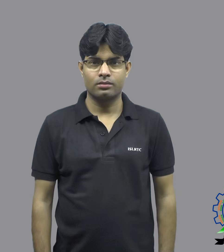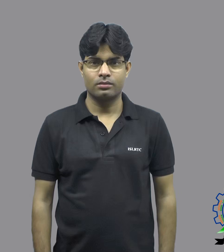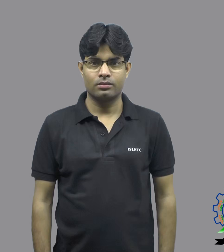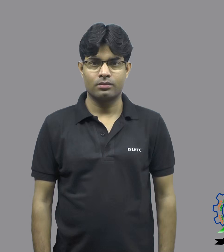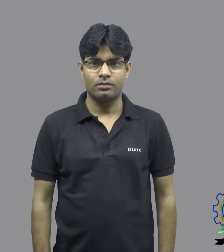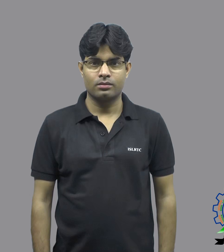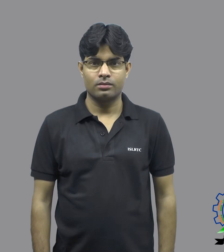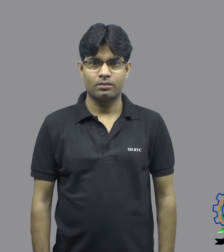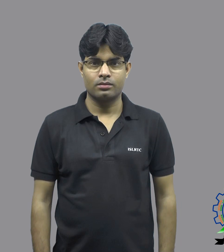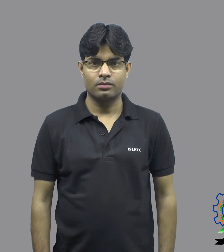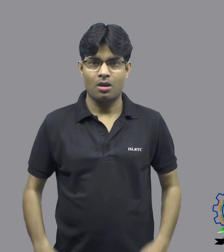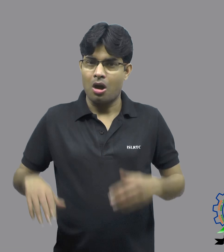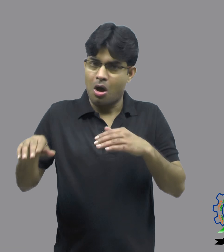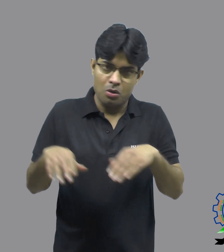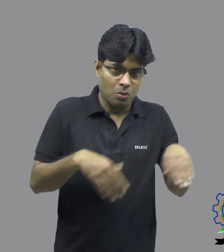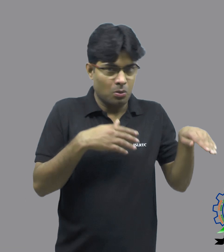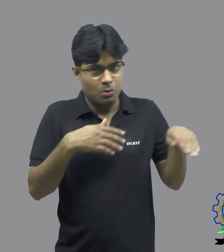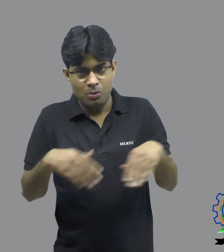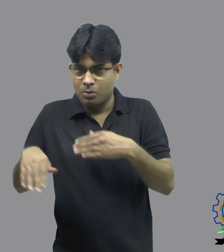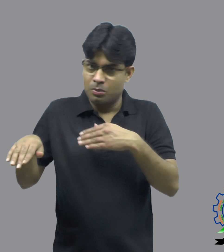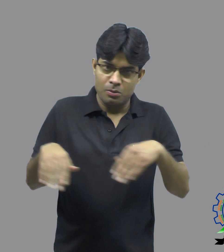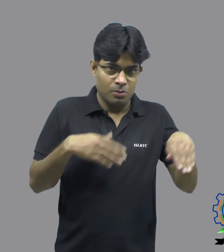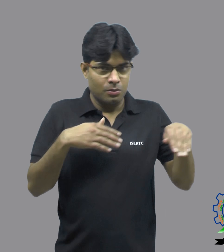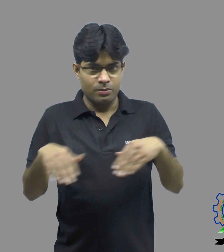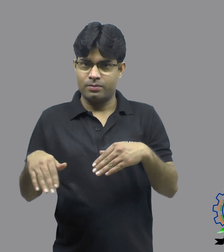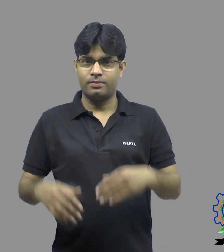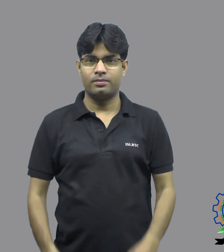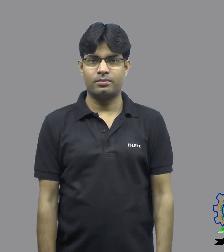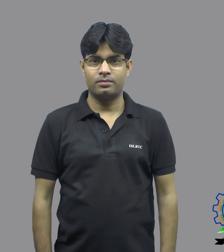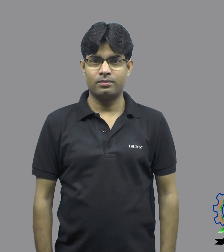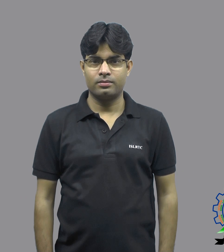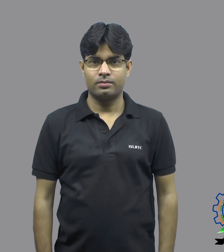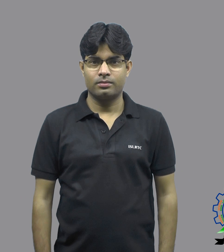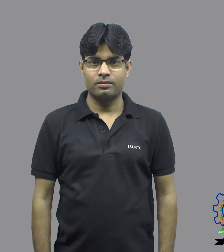Bear